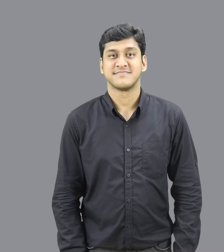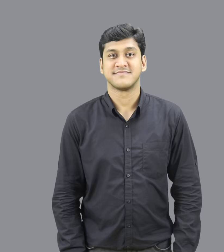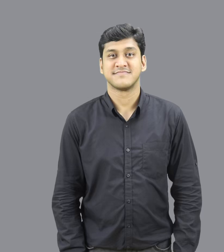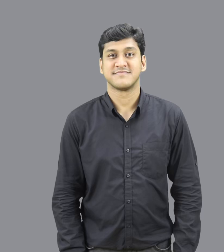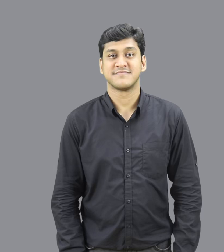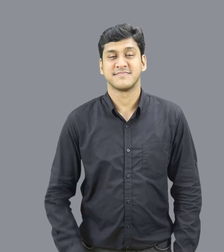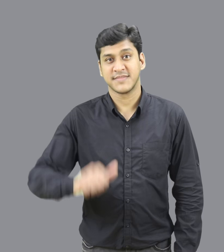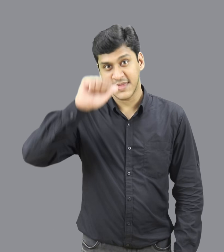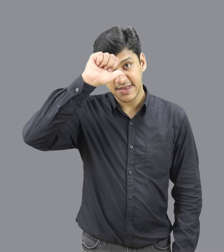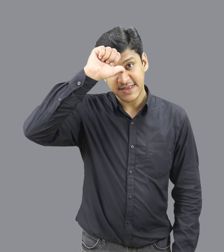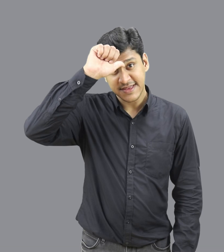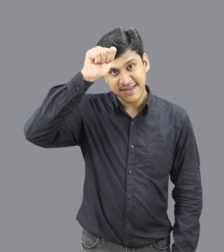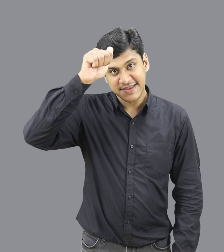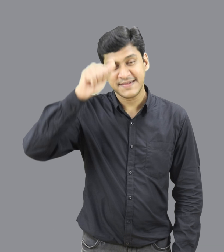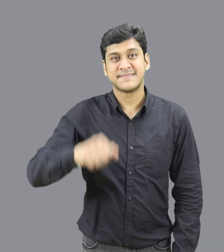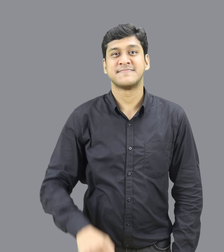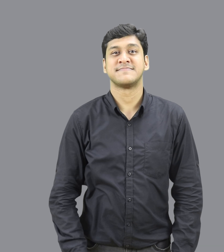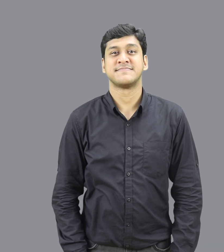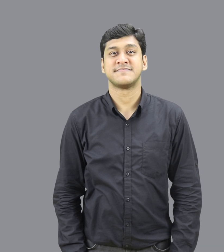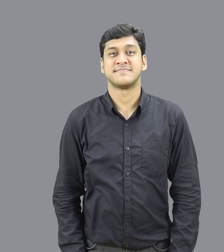India